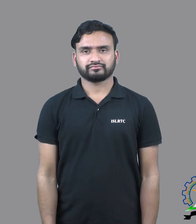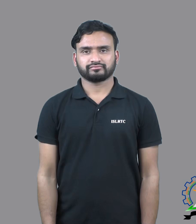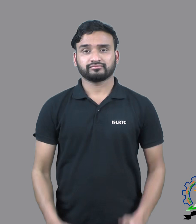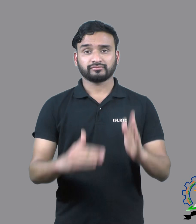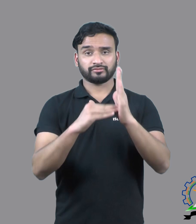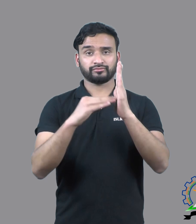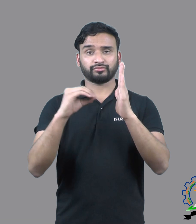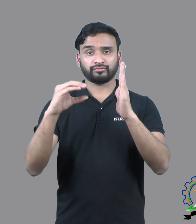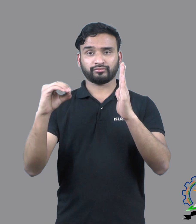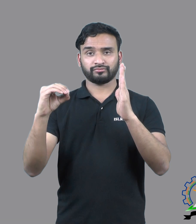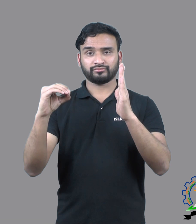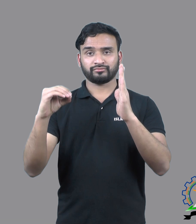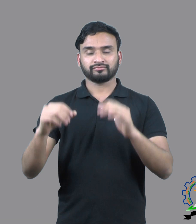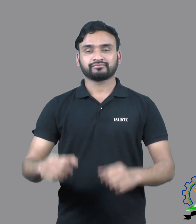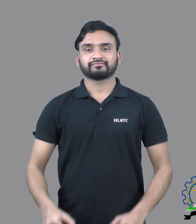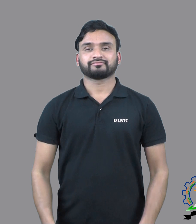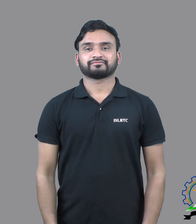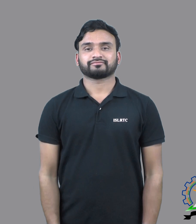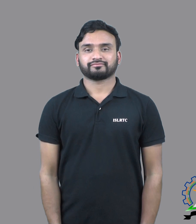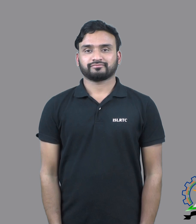Zoo